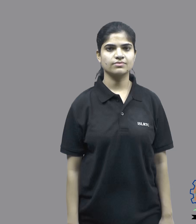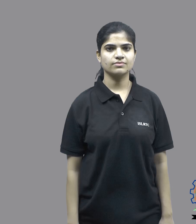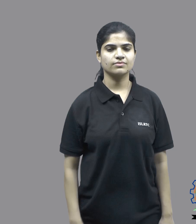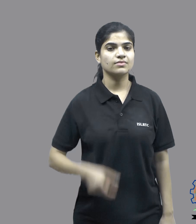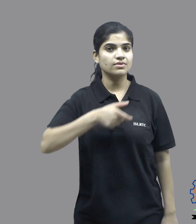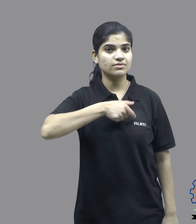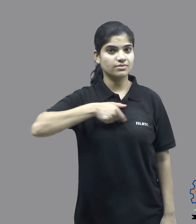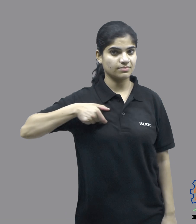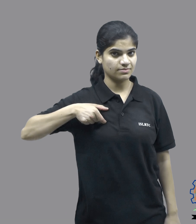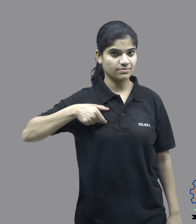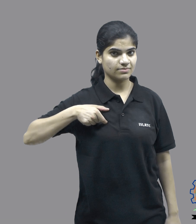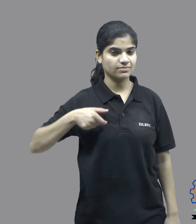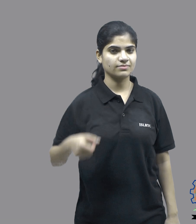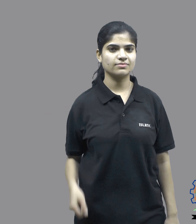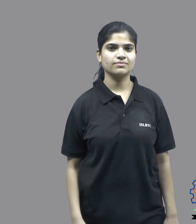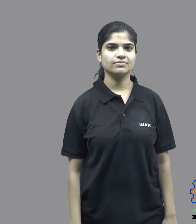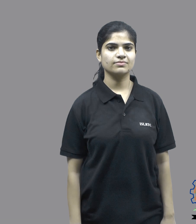Name